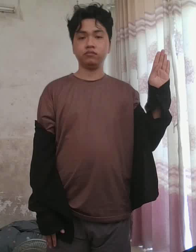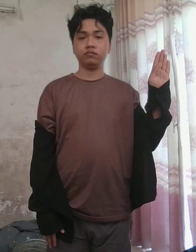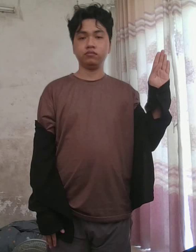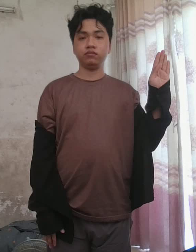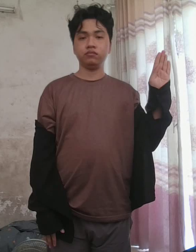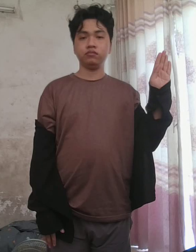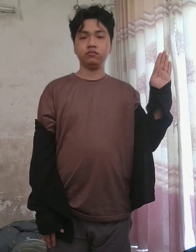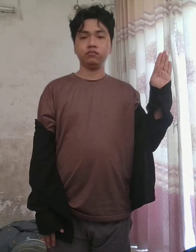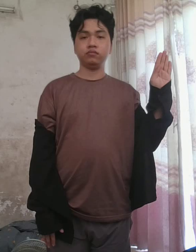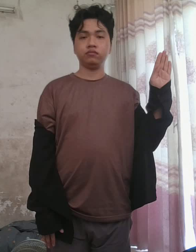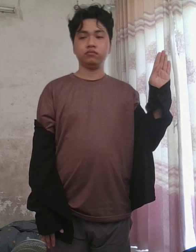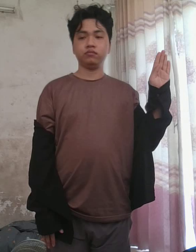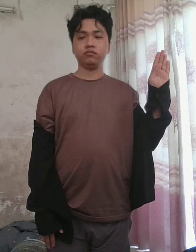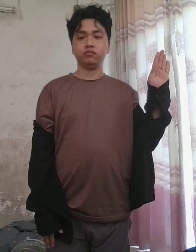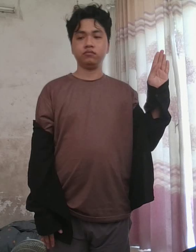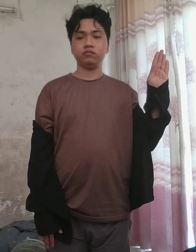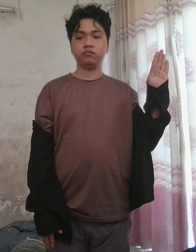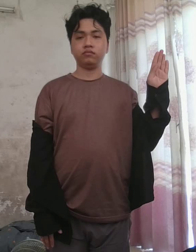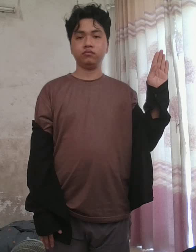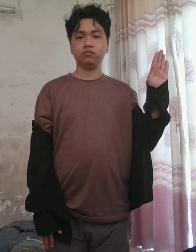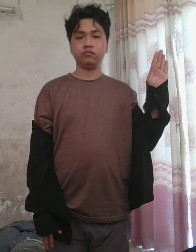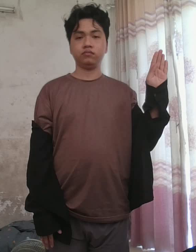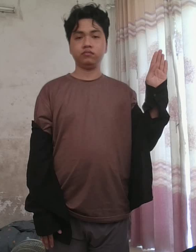b